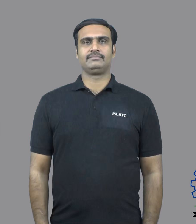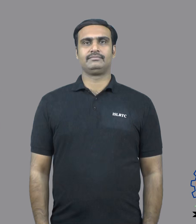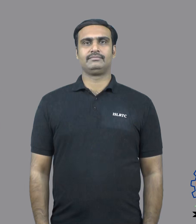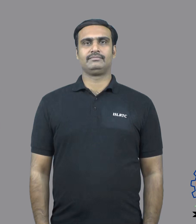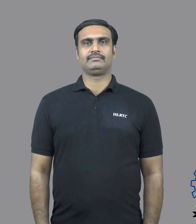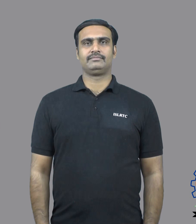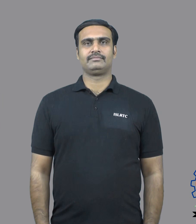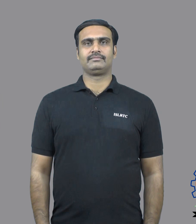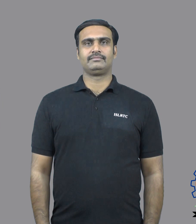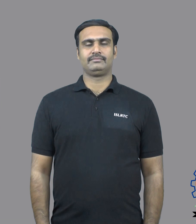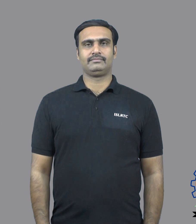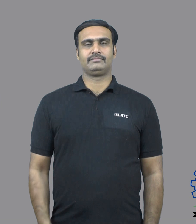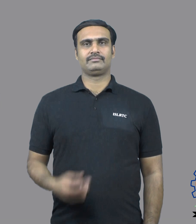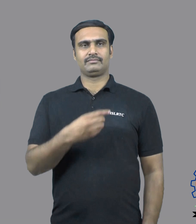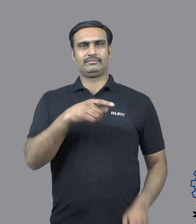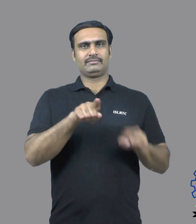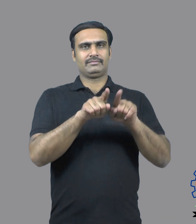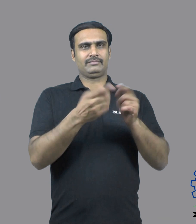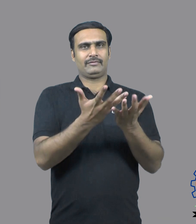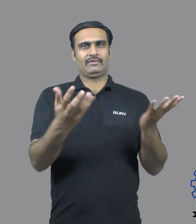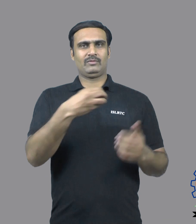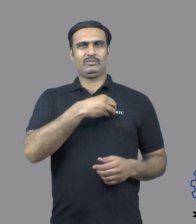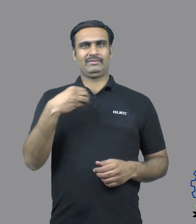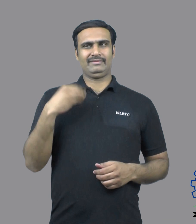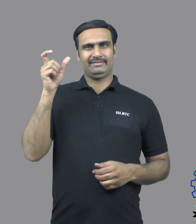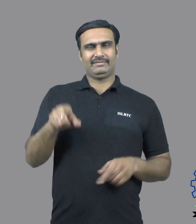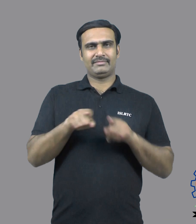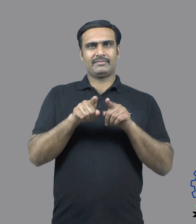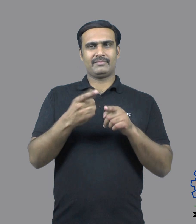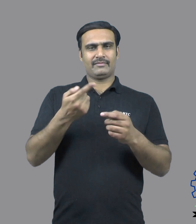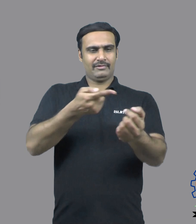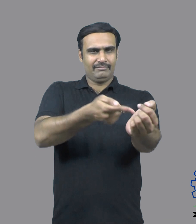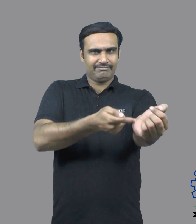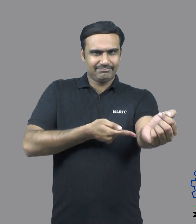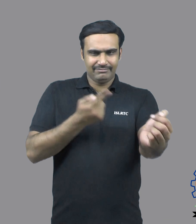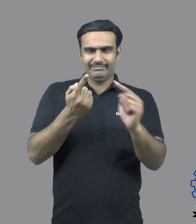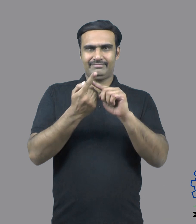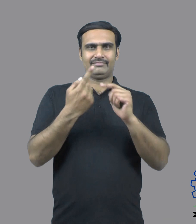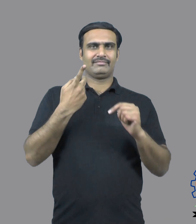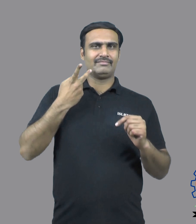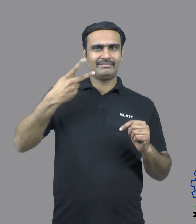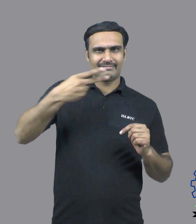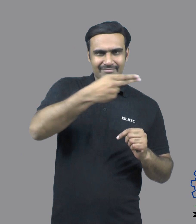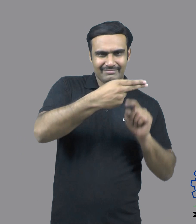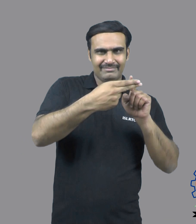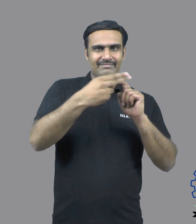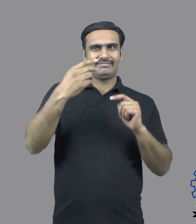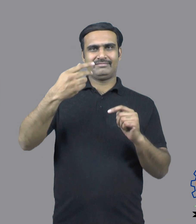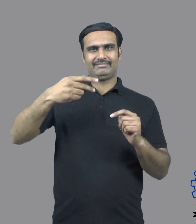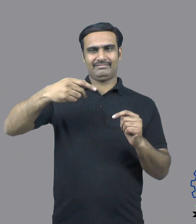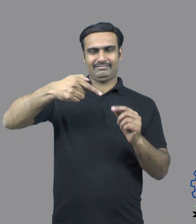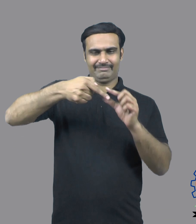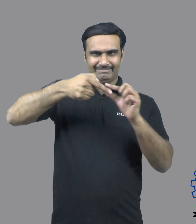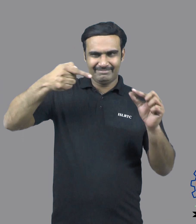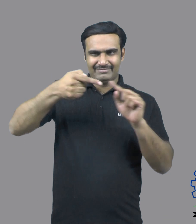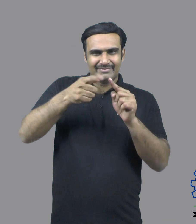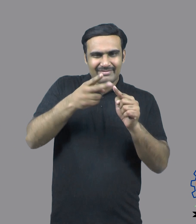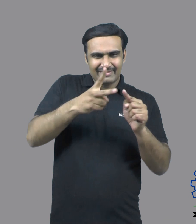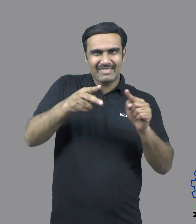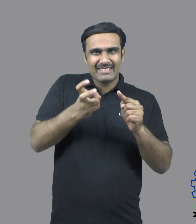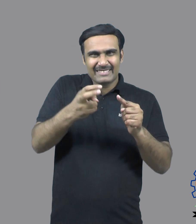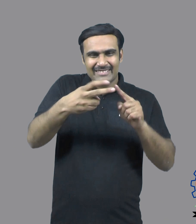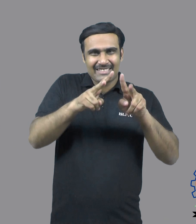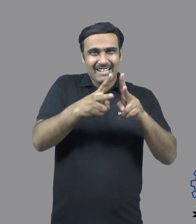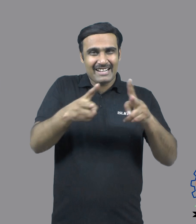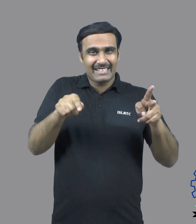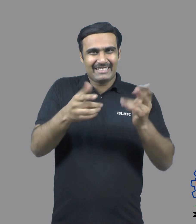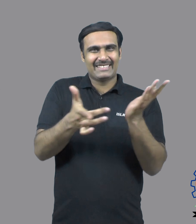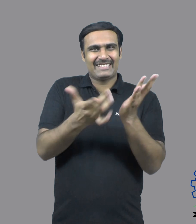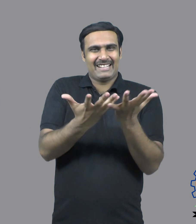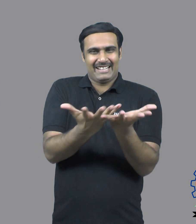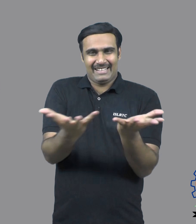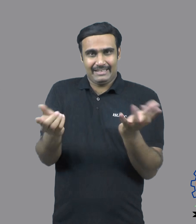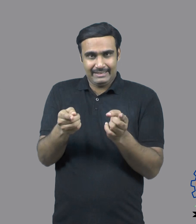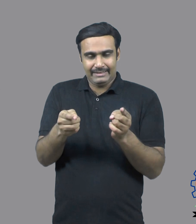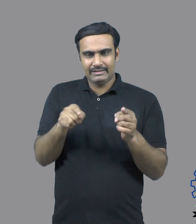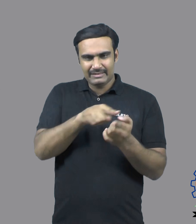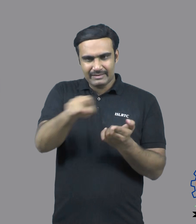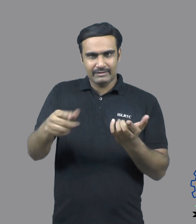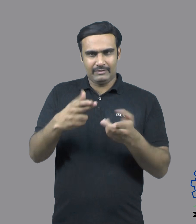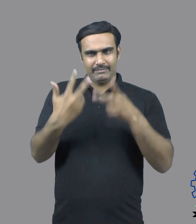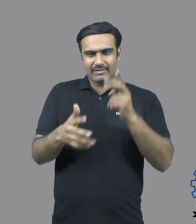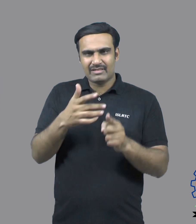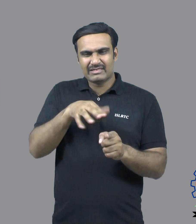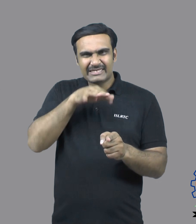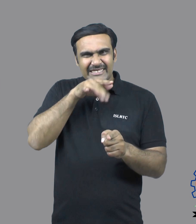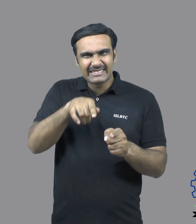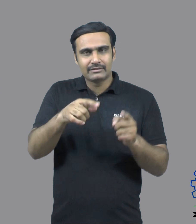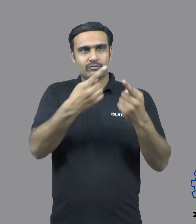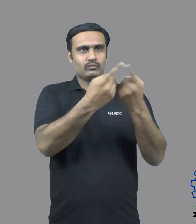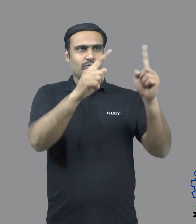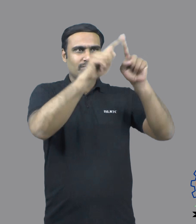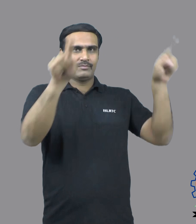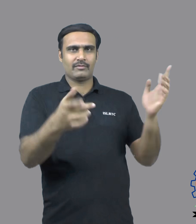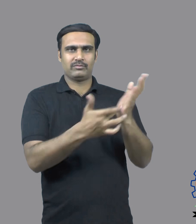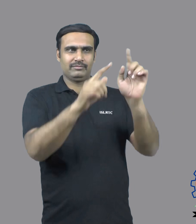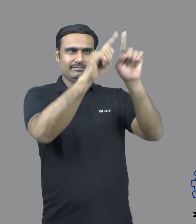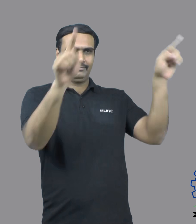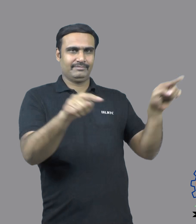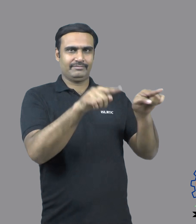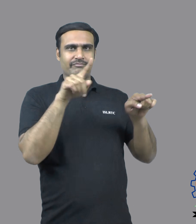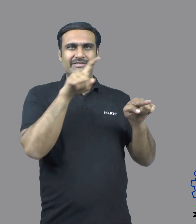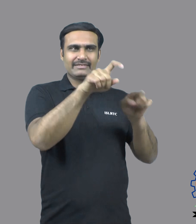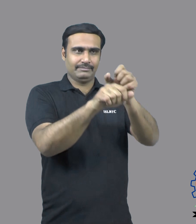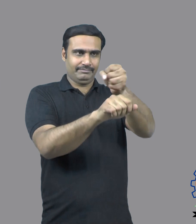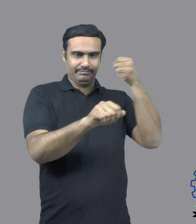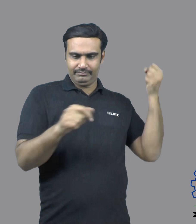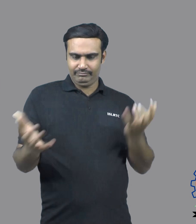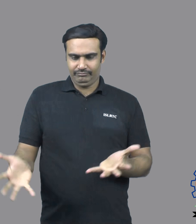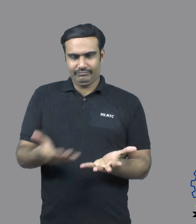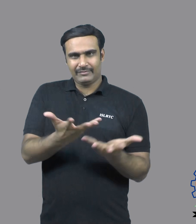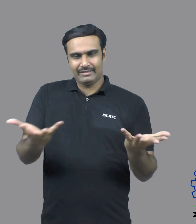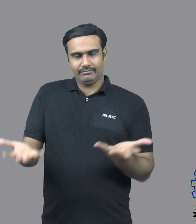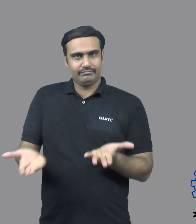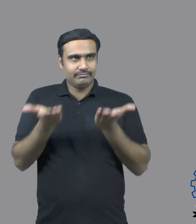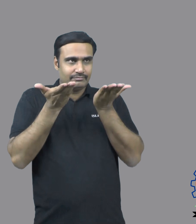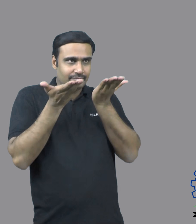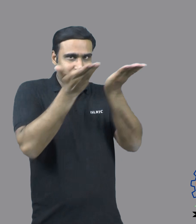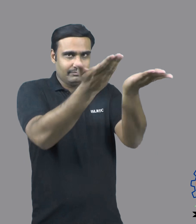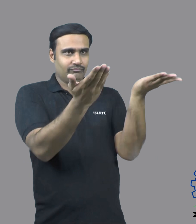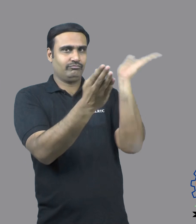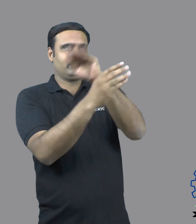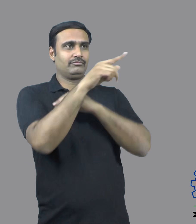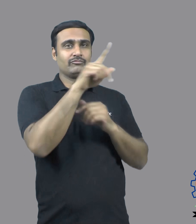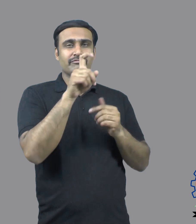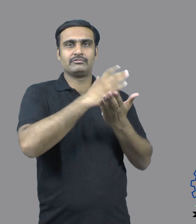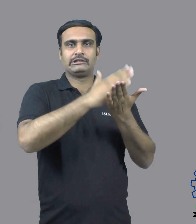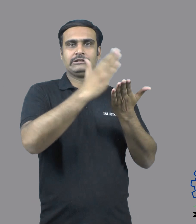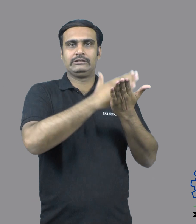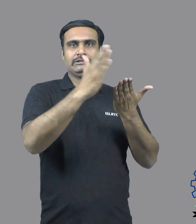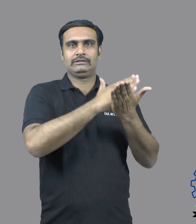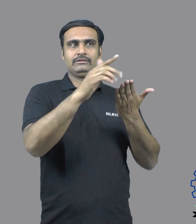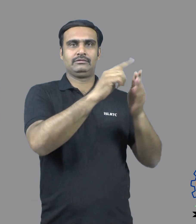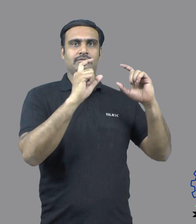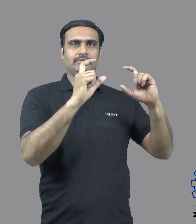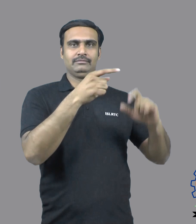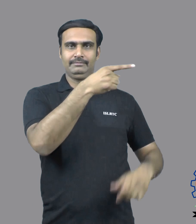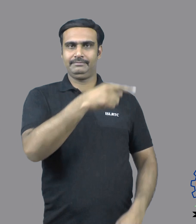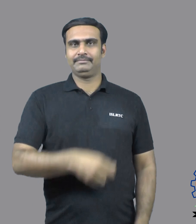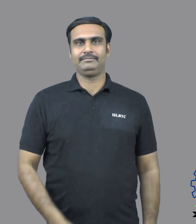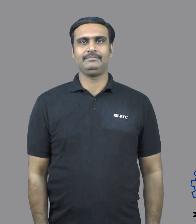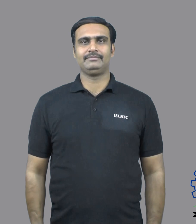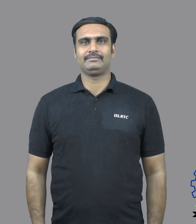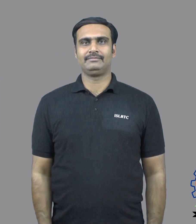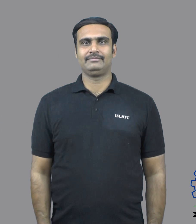Autoclave